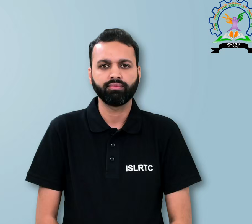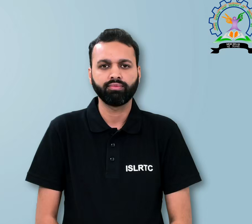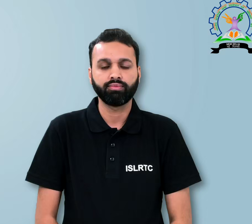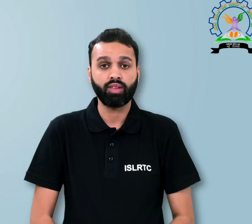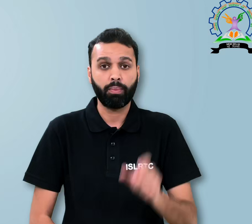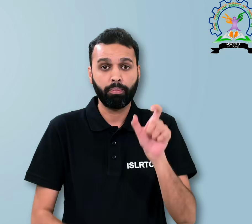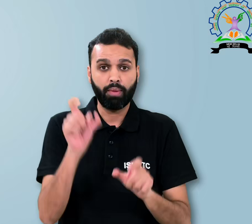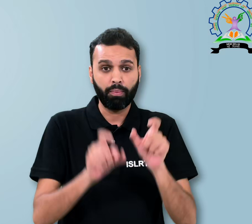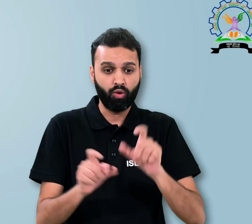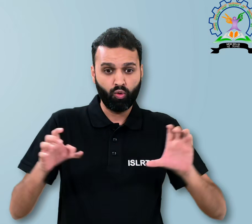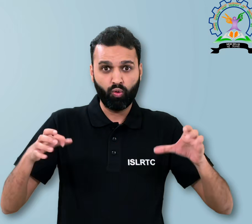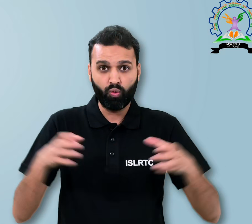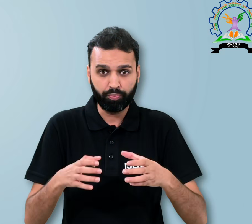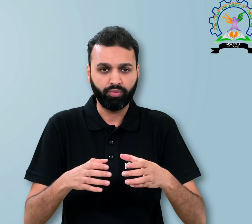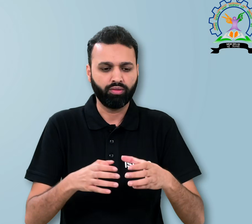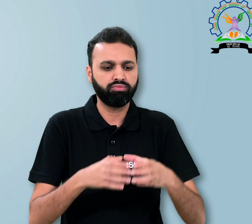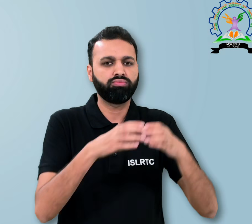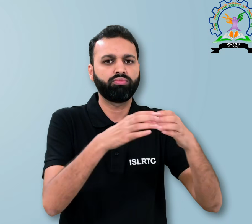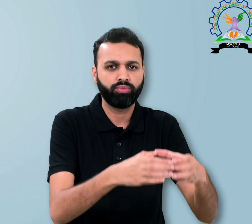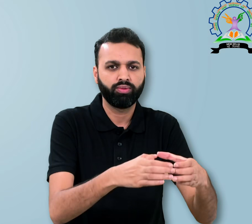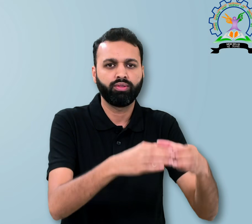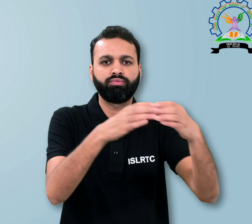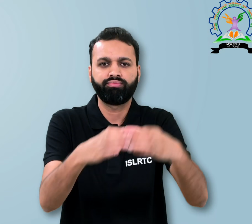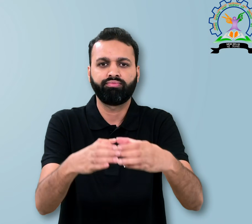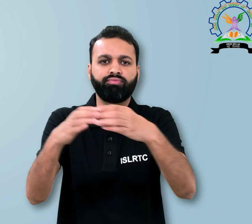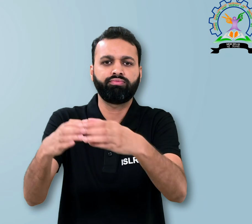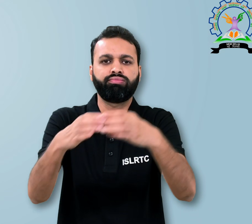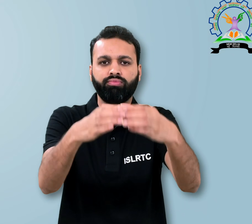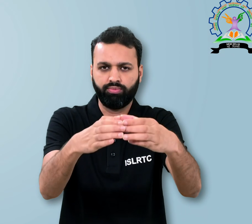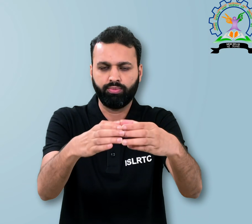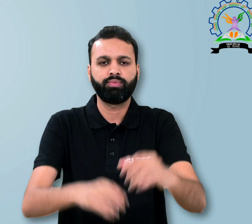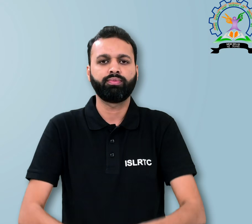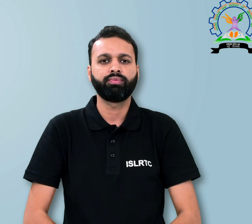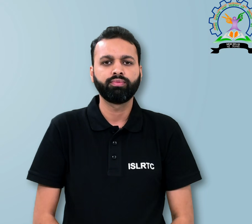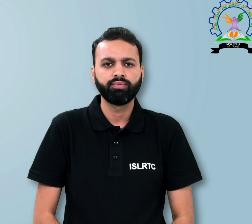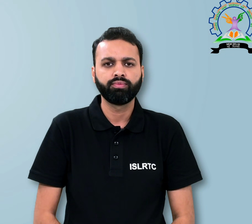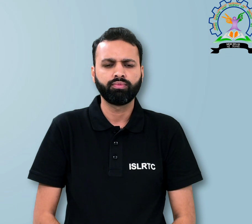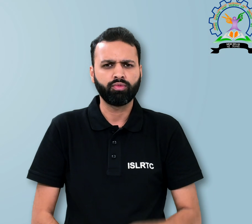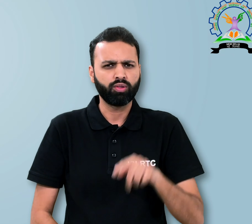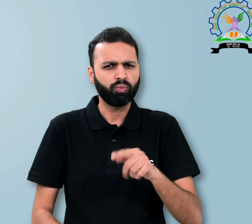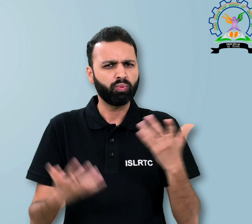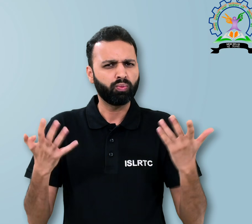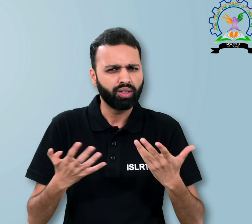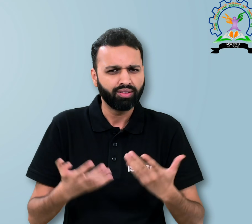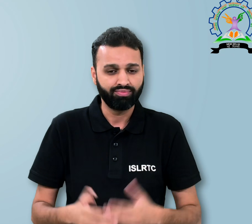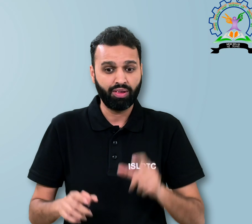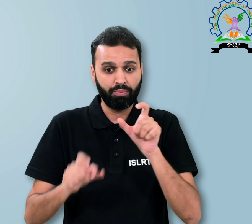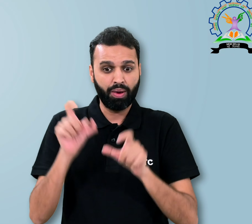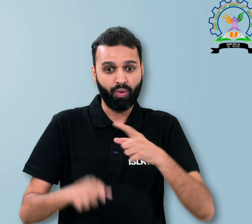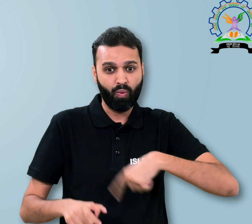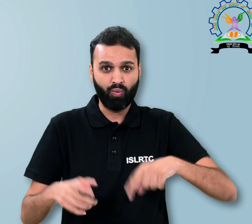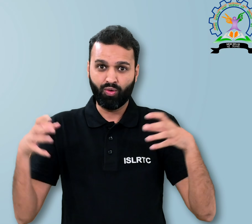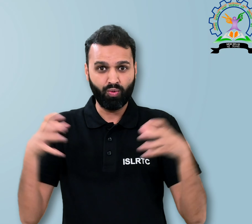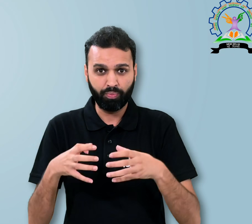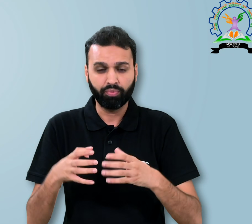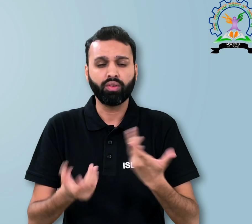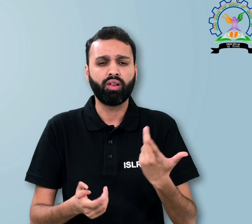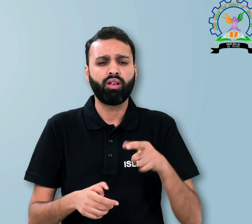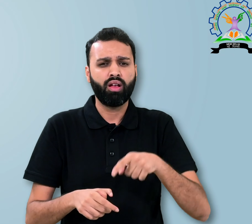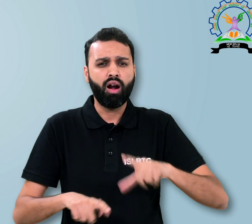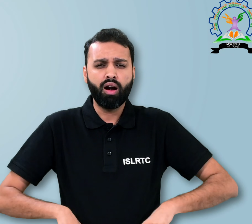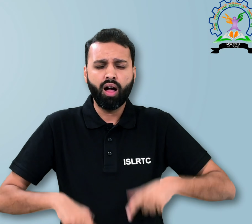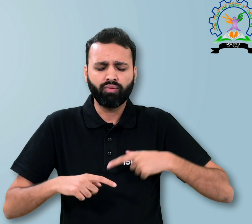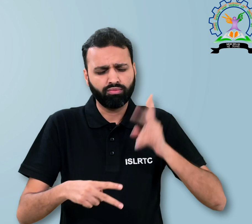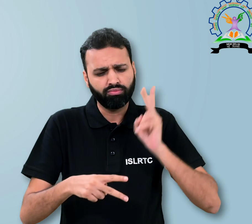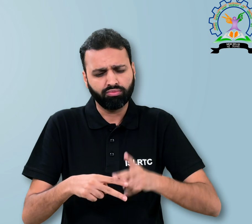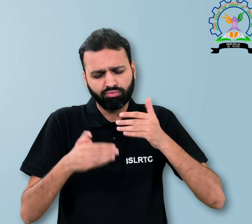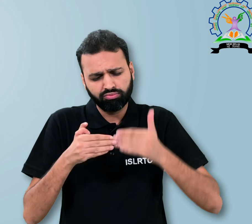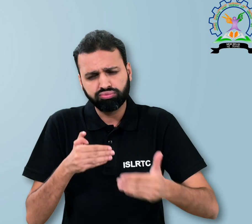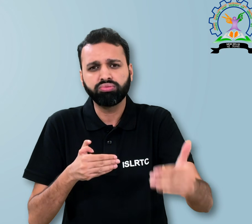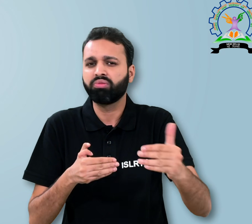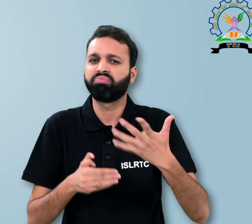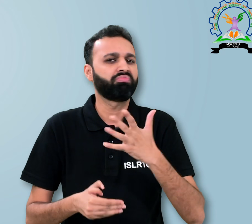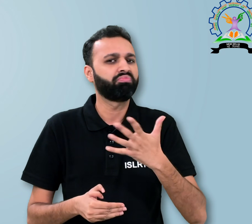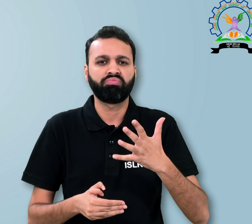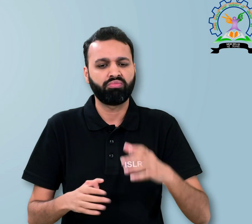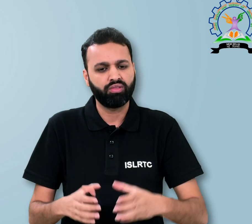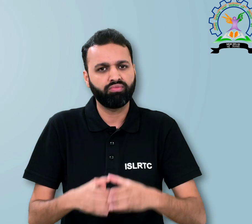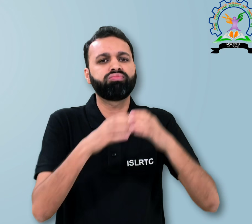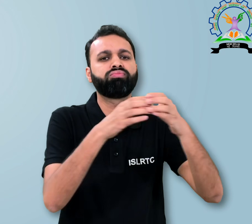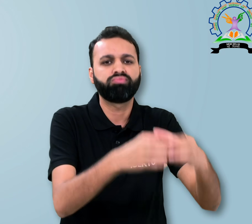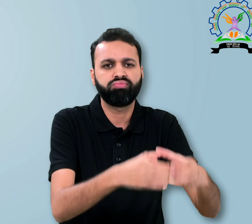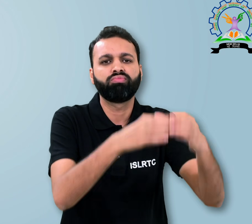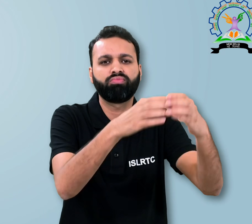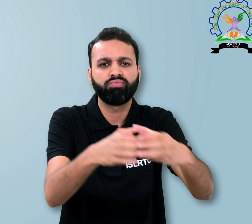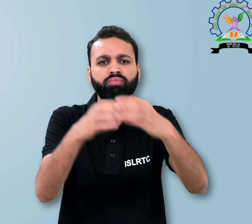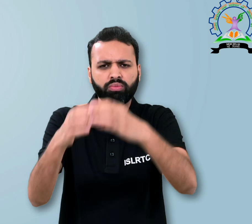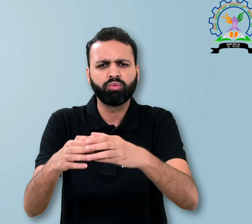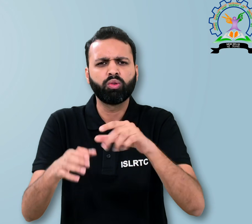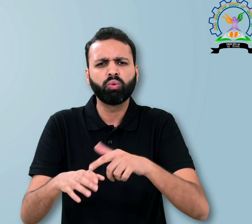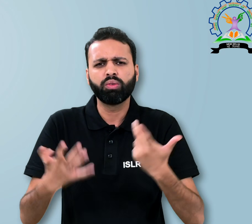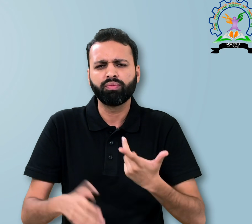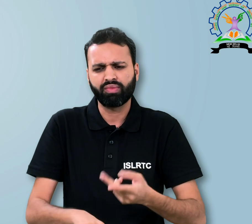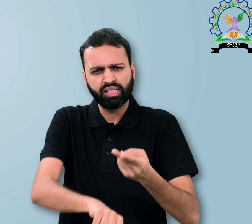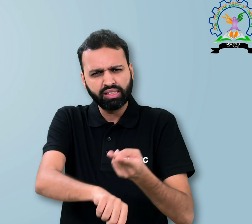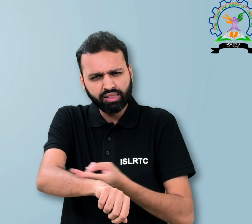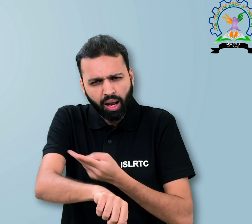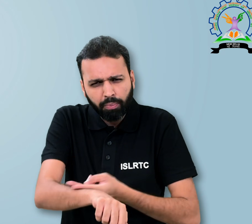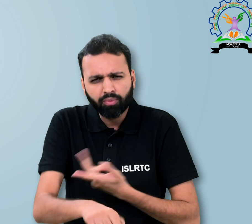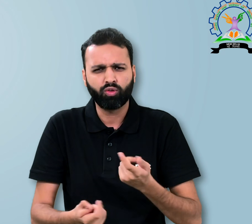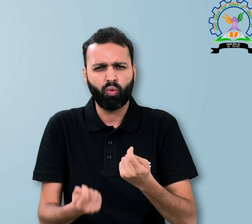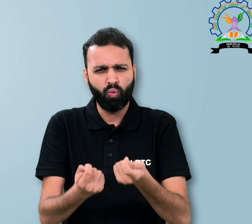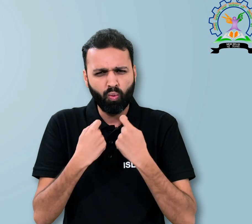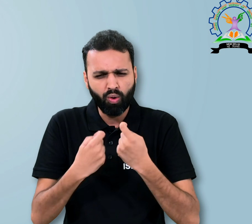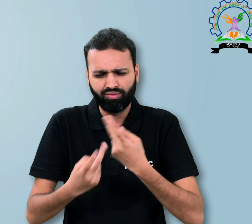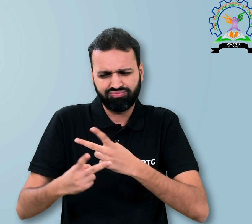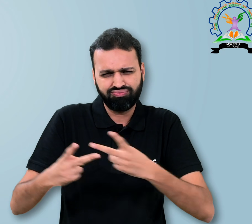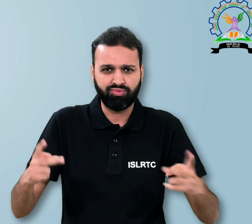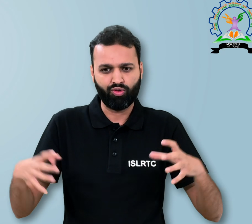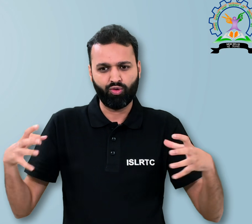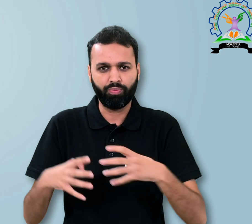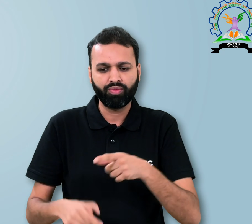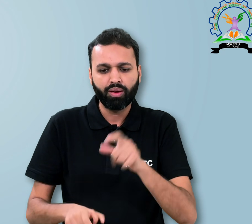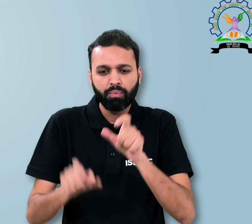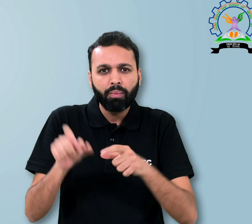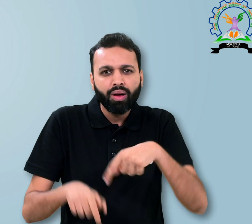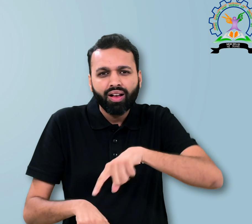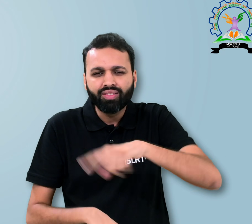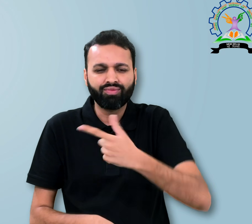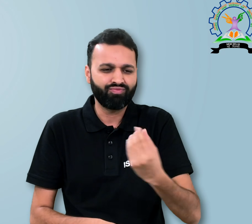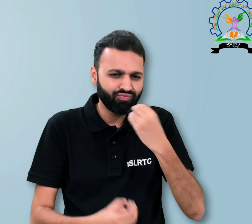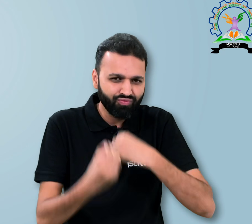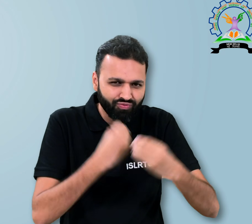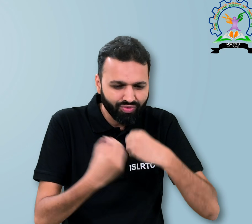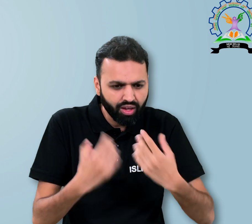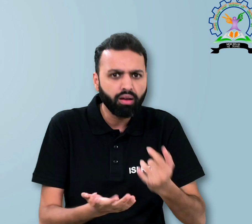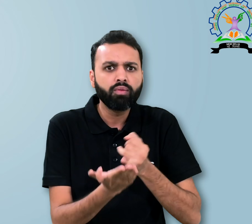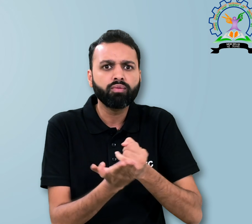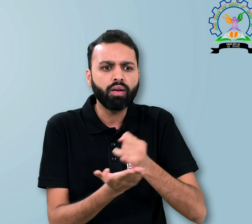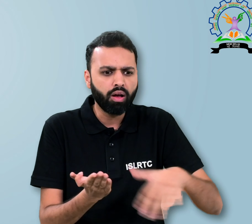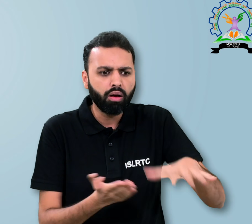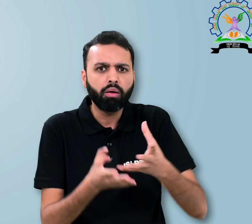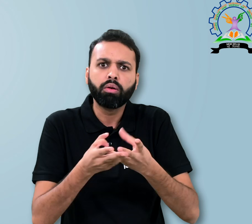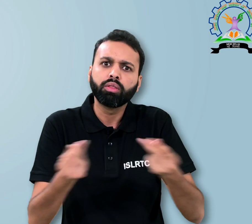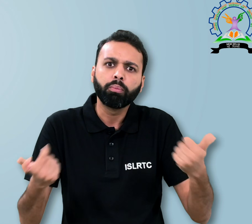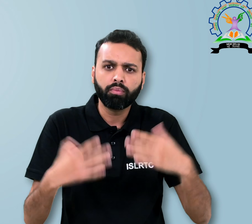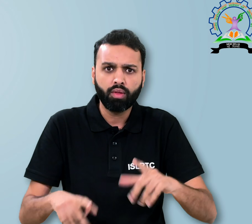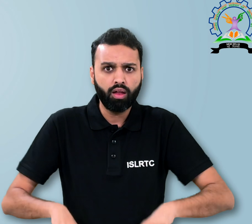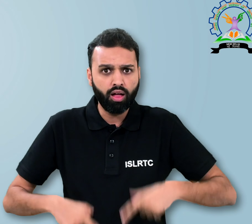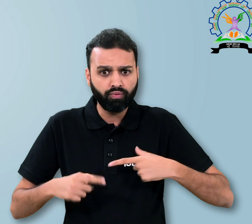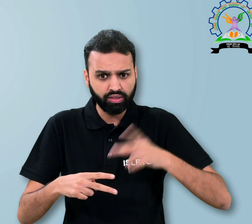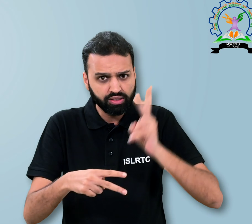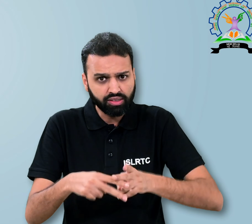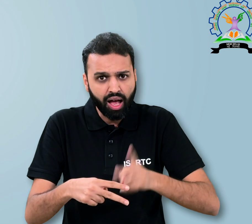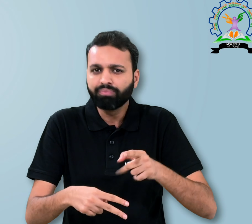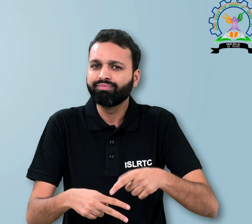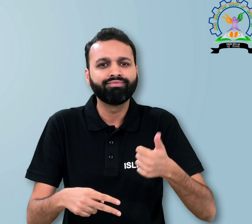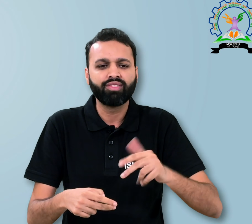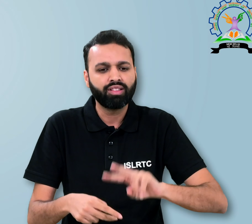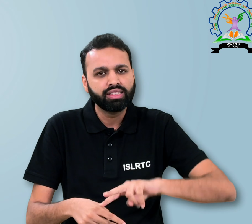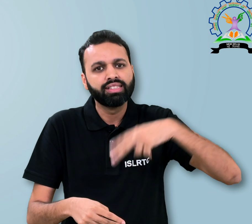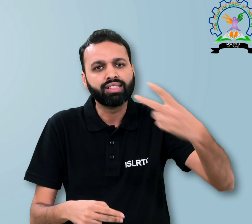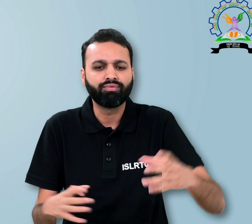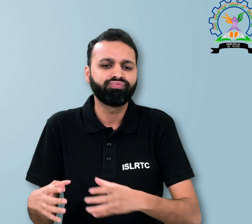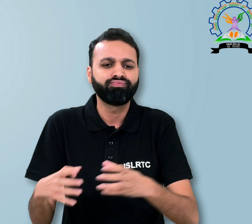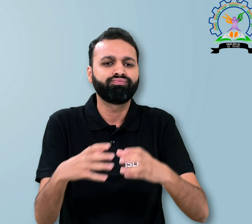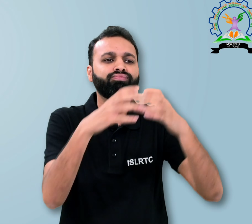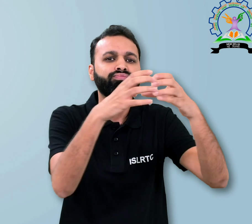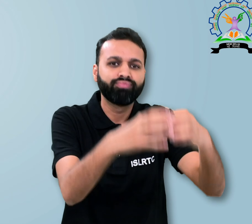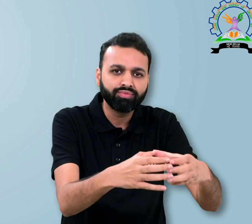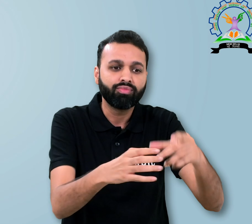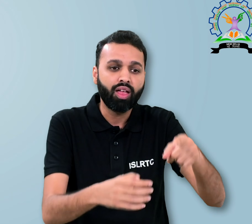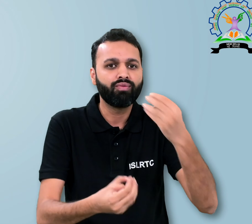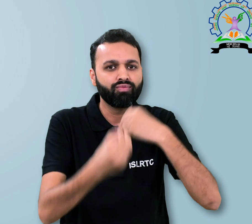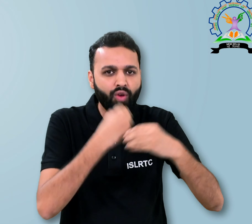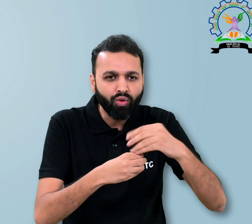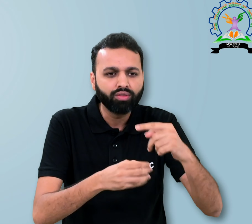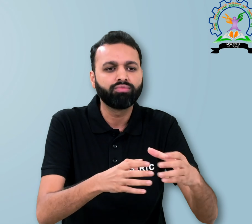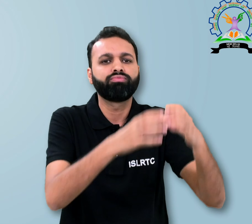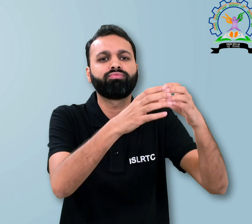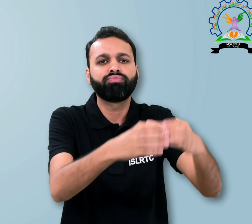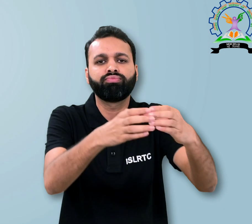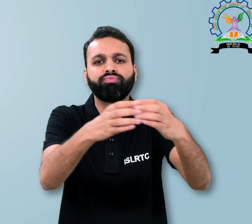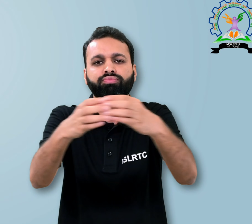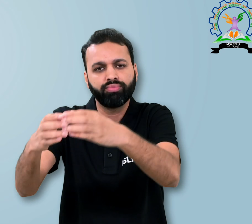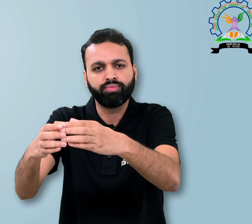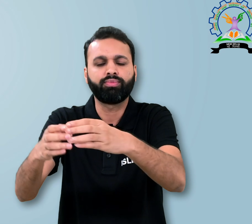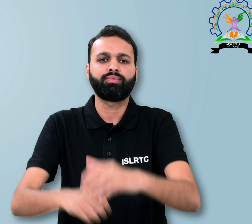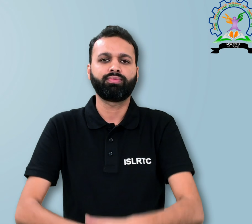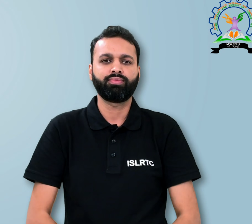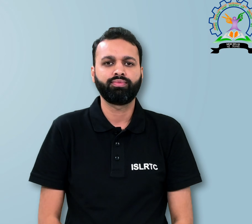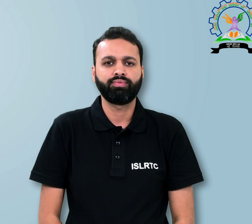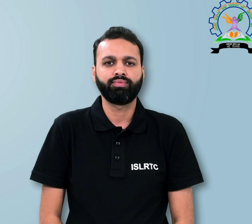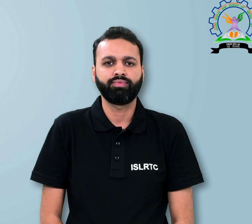Nomads Member of a people that travels from place to place to find fresh pasture for its animals and has no permanent home.